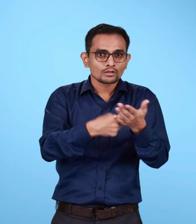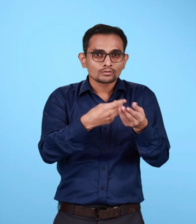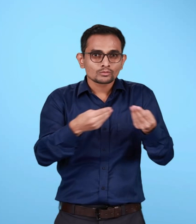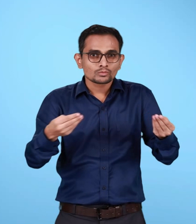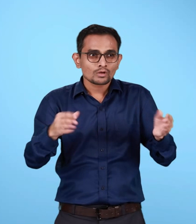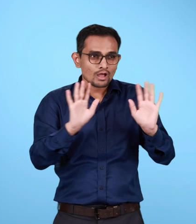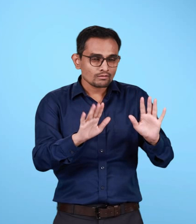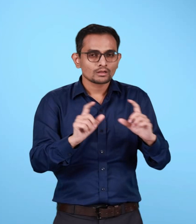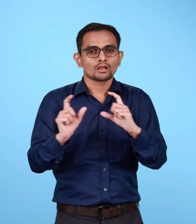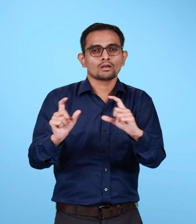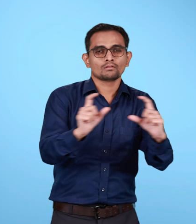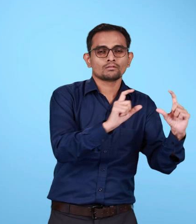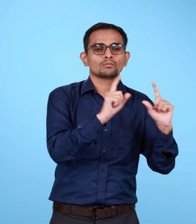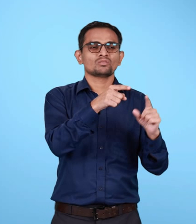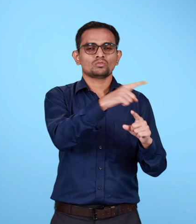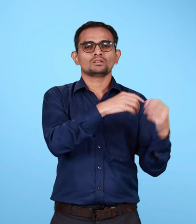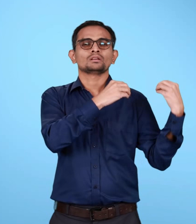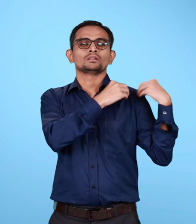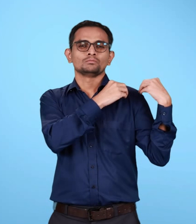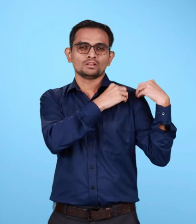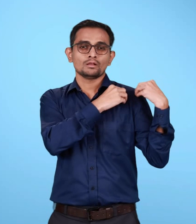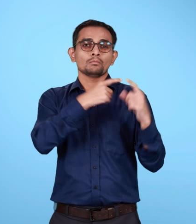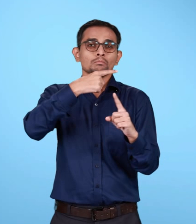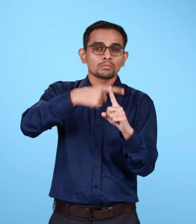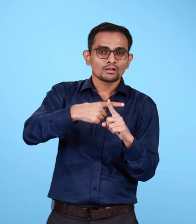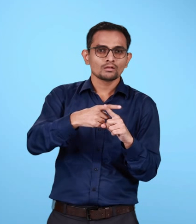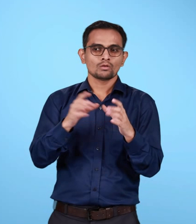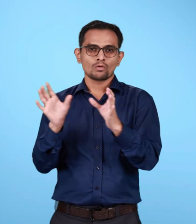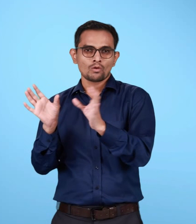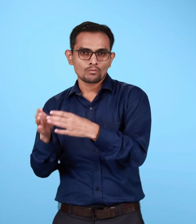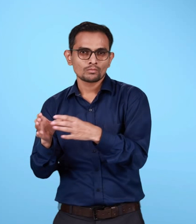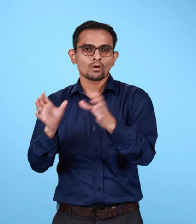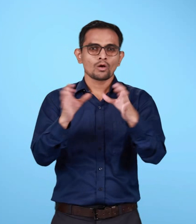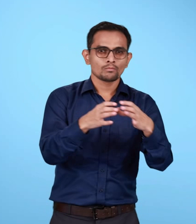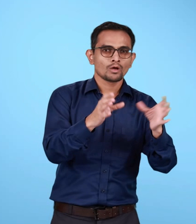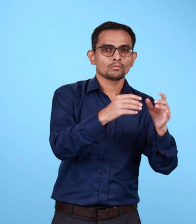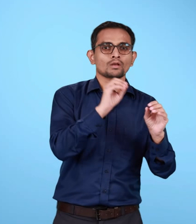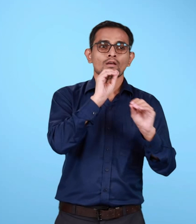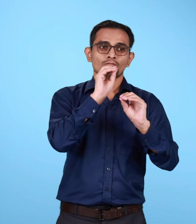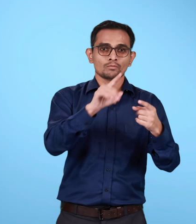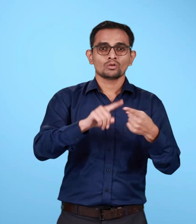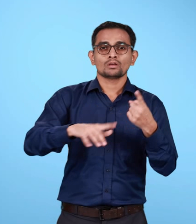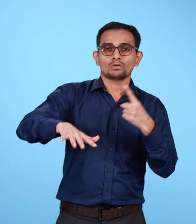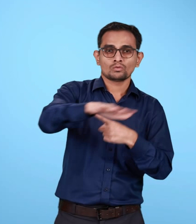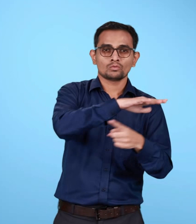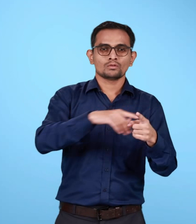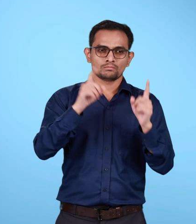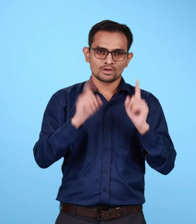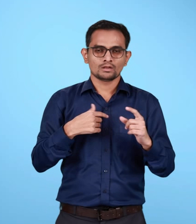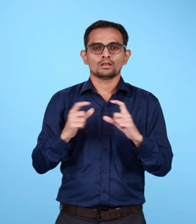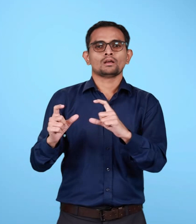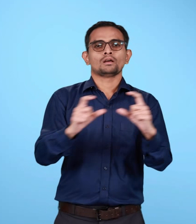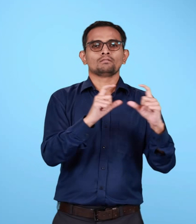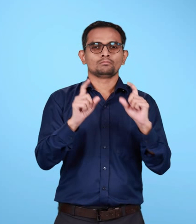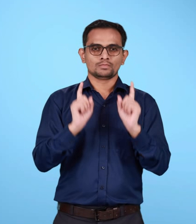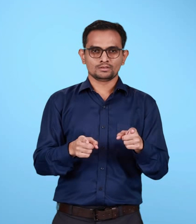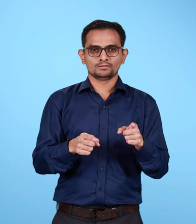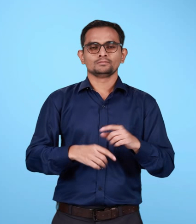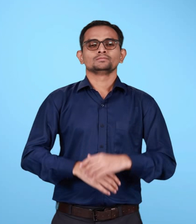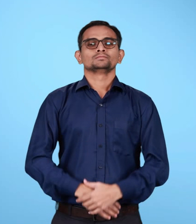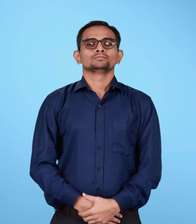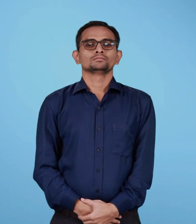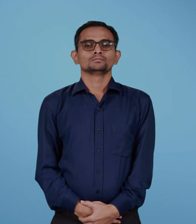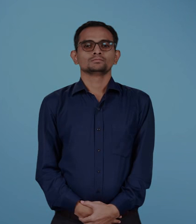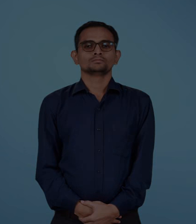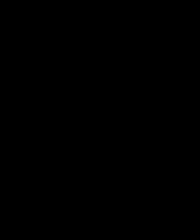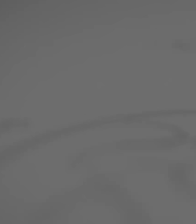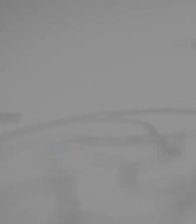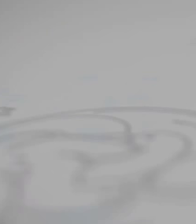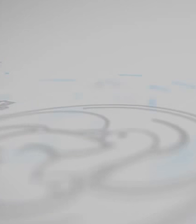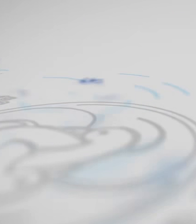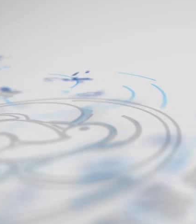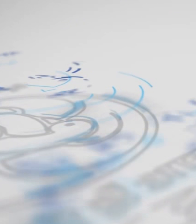to care for their own environment.